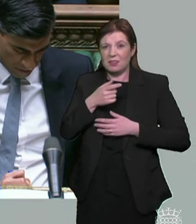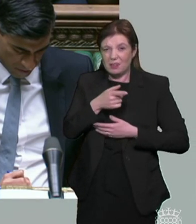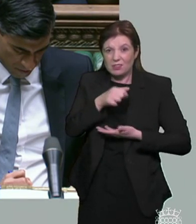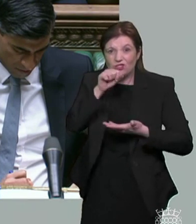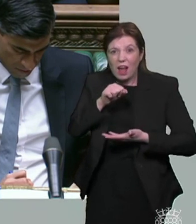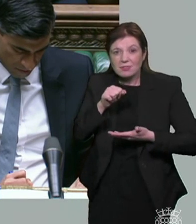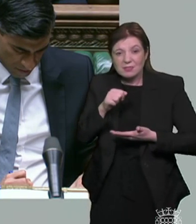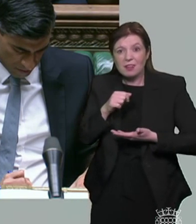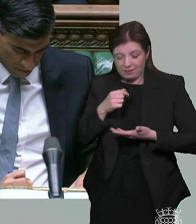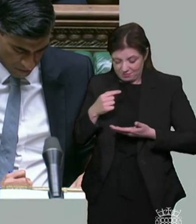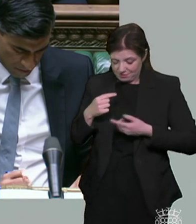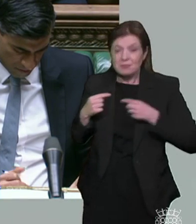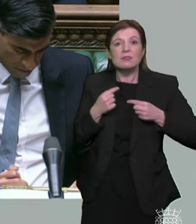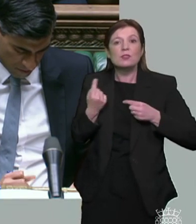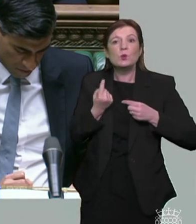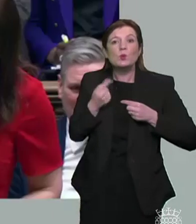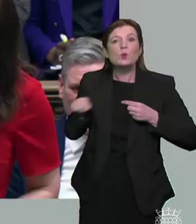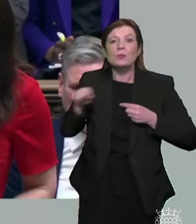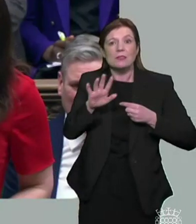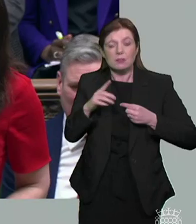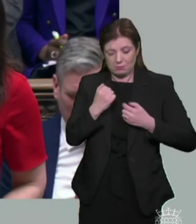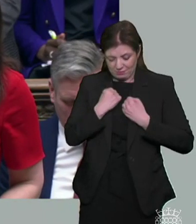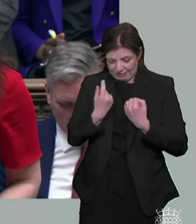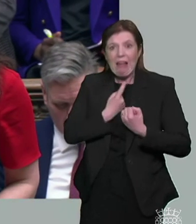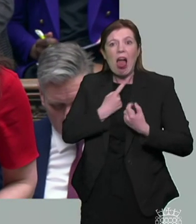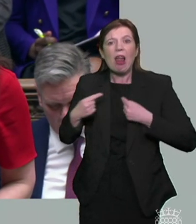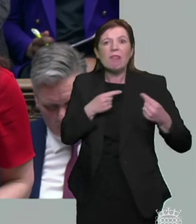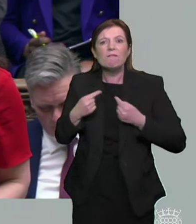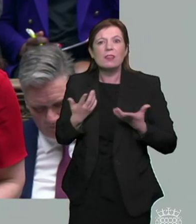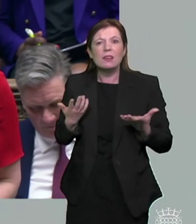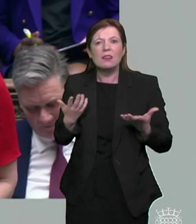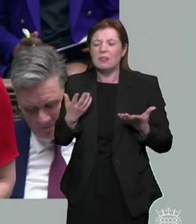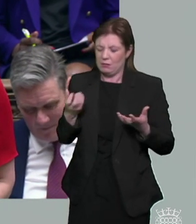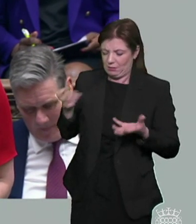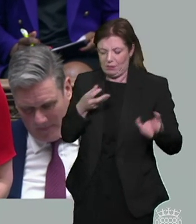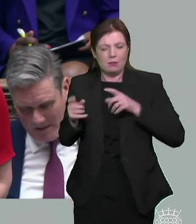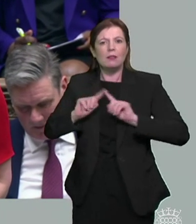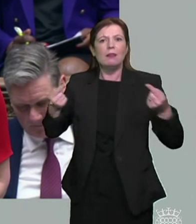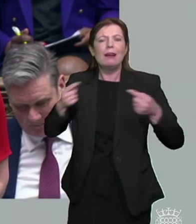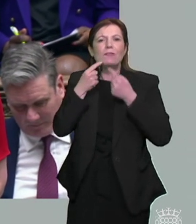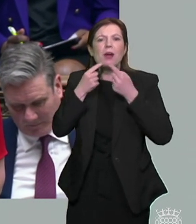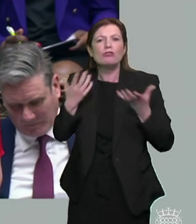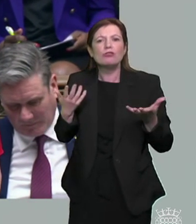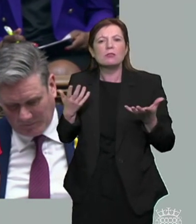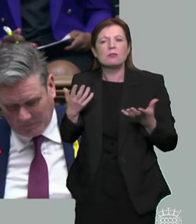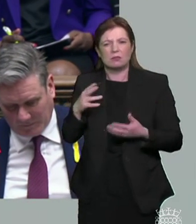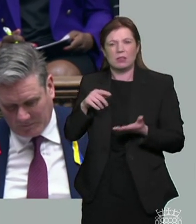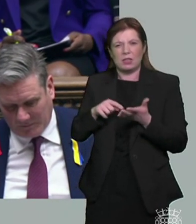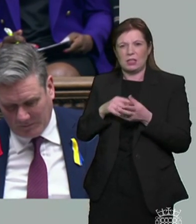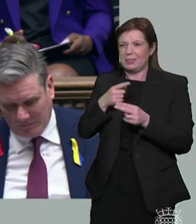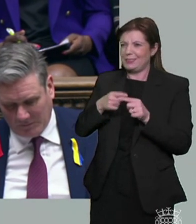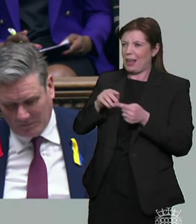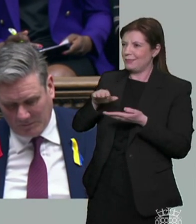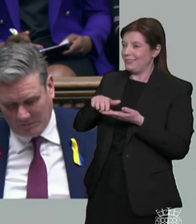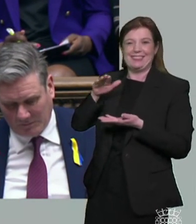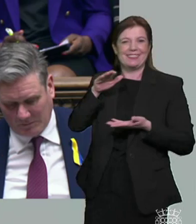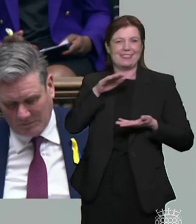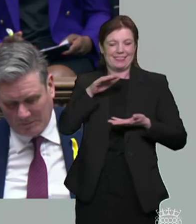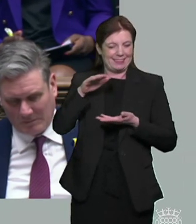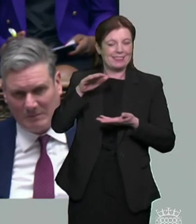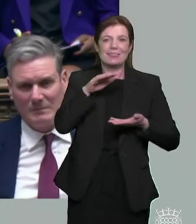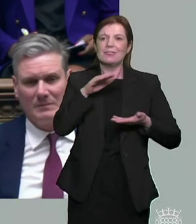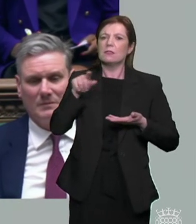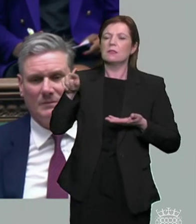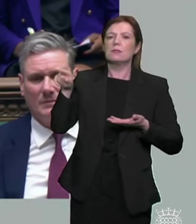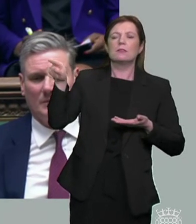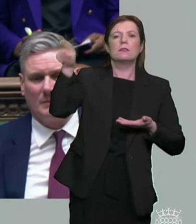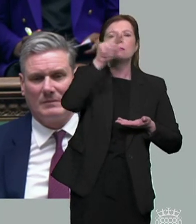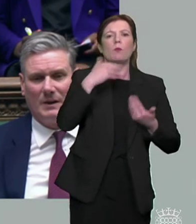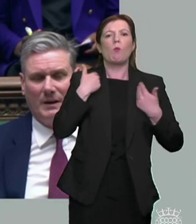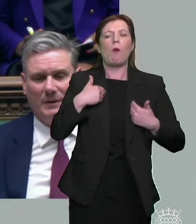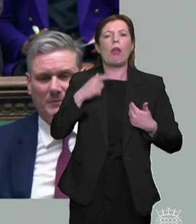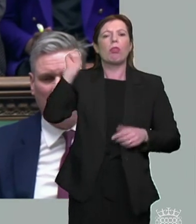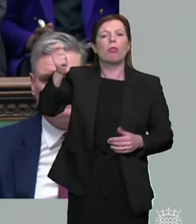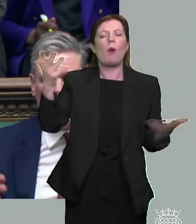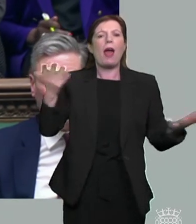For all his tax rises for millions in the middle, where is the increased tax contribution from the wealthiest in society?